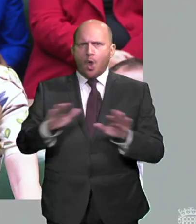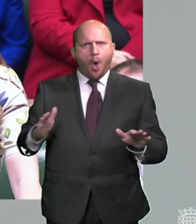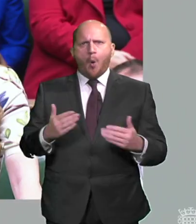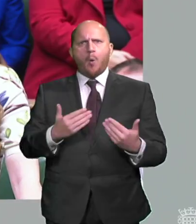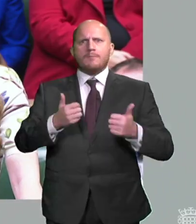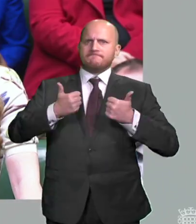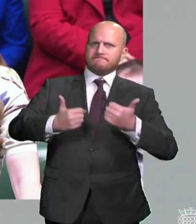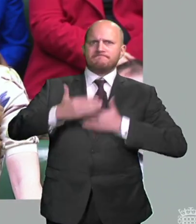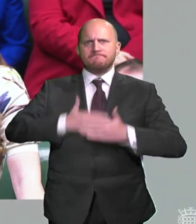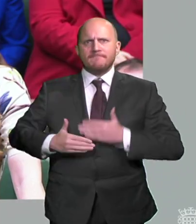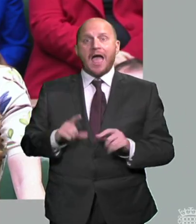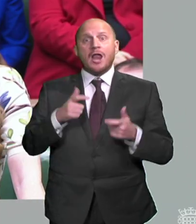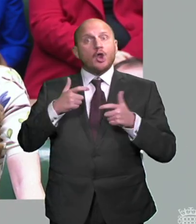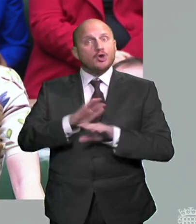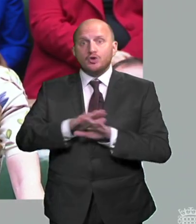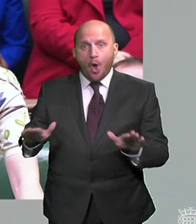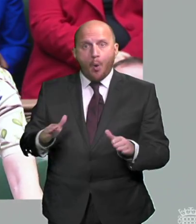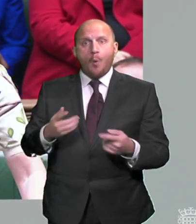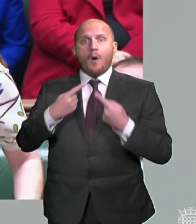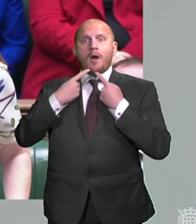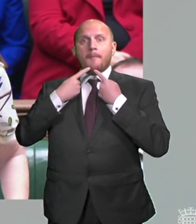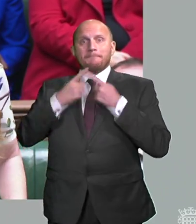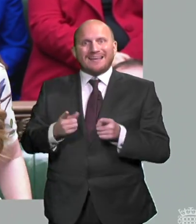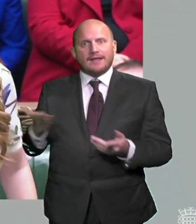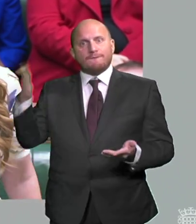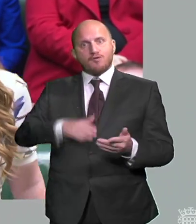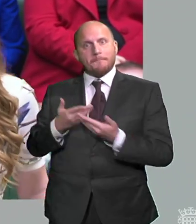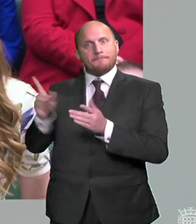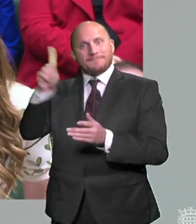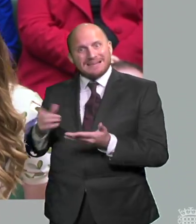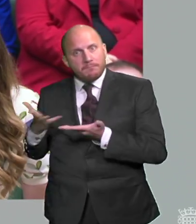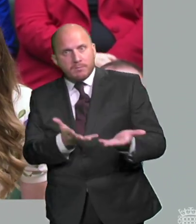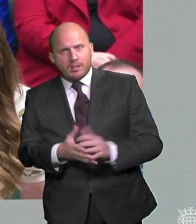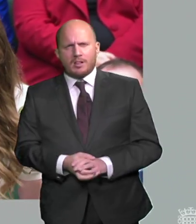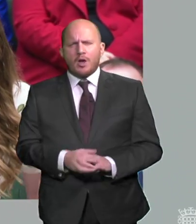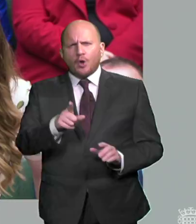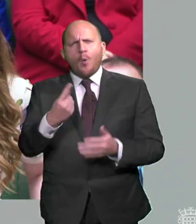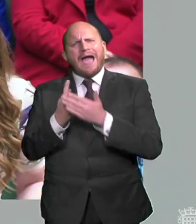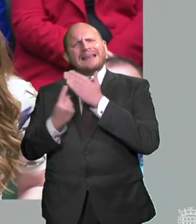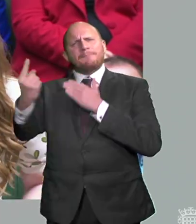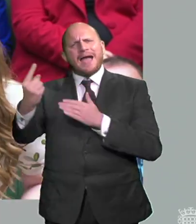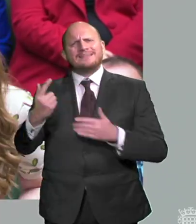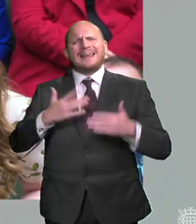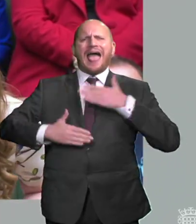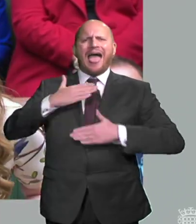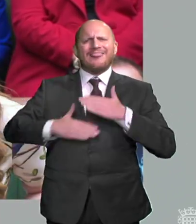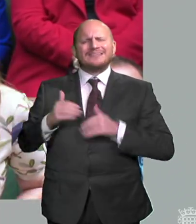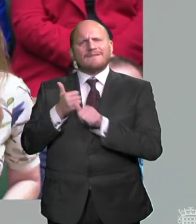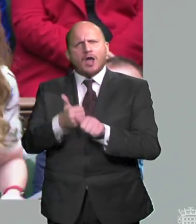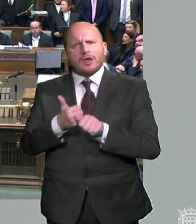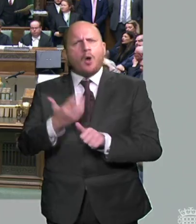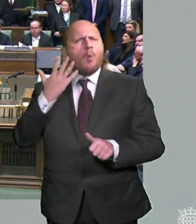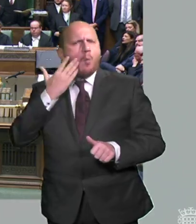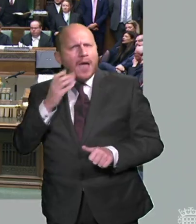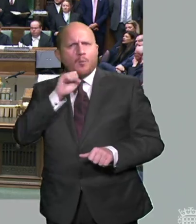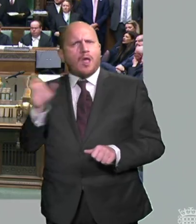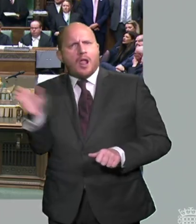And still no ethics adviser. When will the Government appoint an independent ethics adviser and drain the swamp?